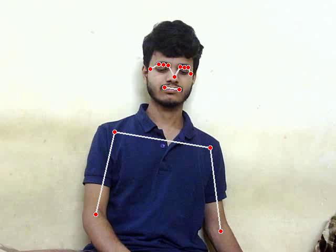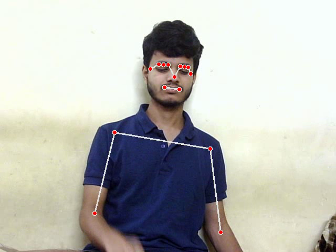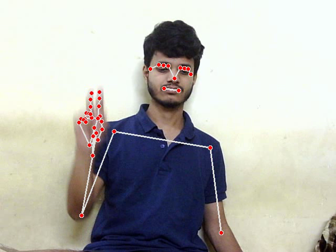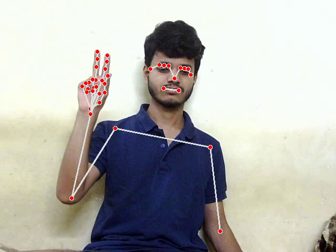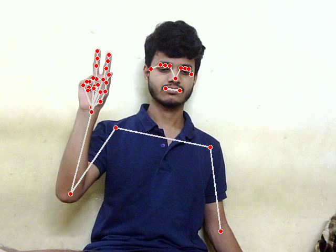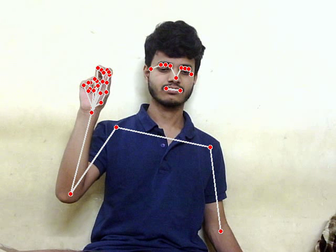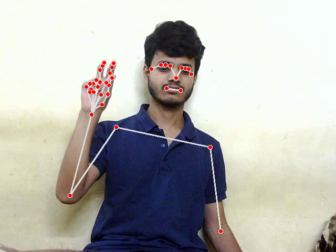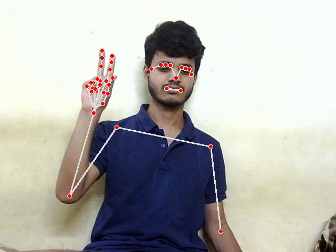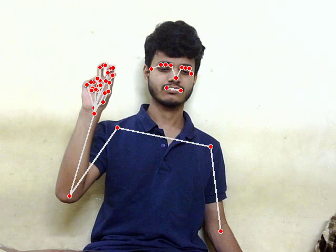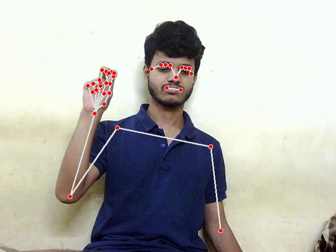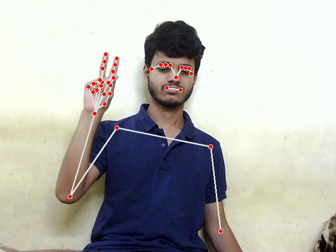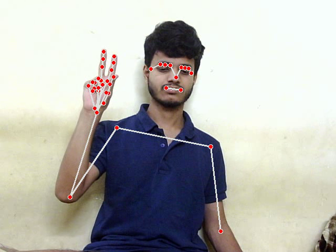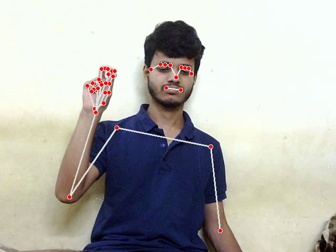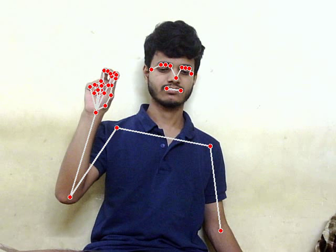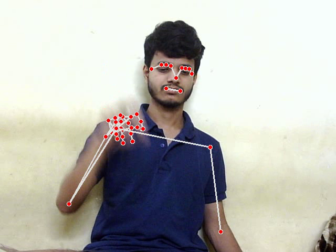no